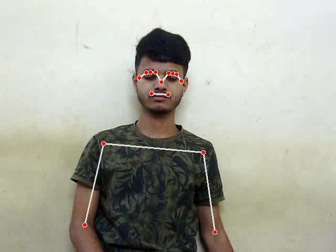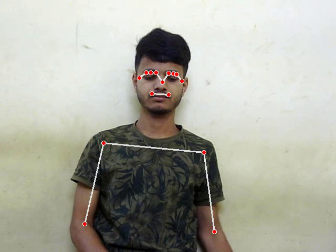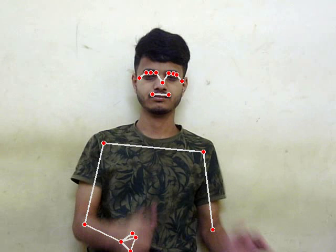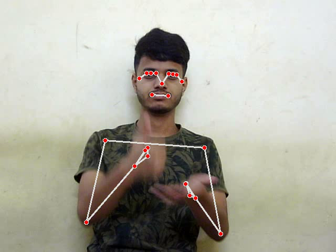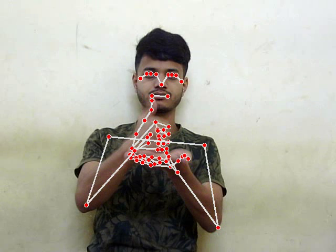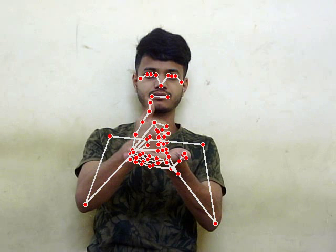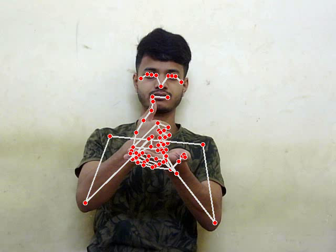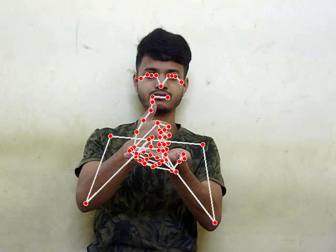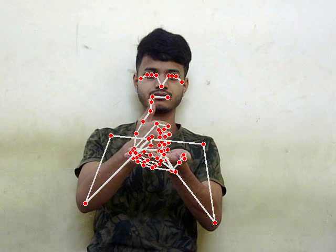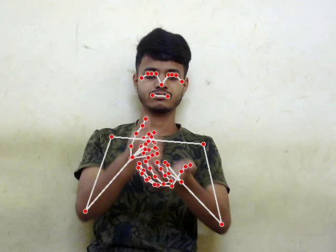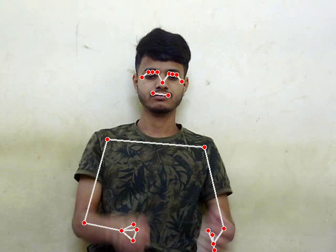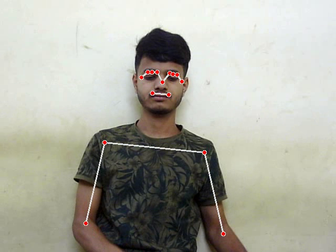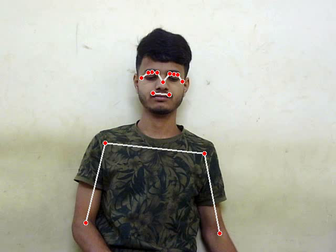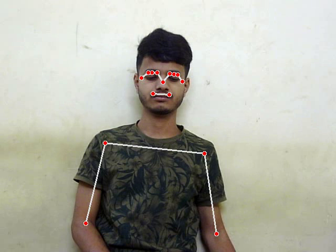help